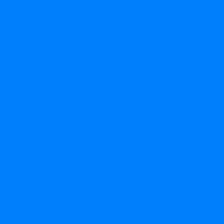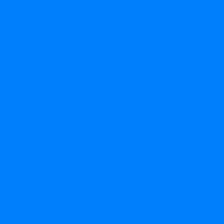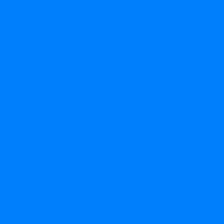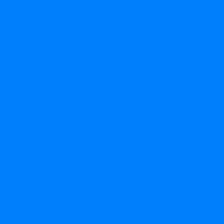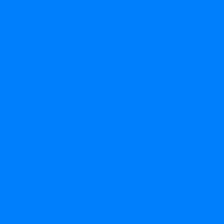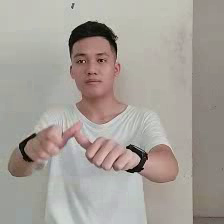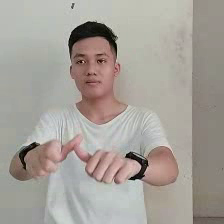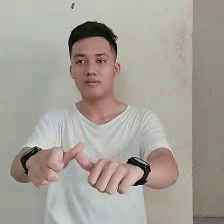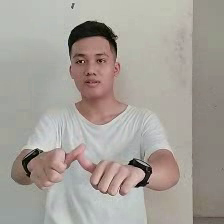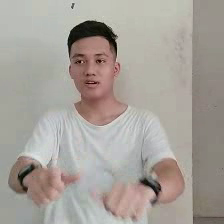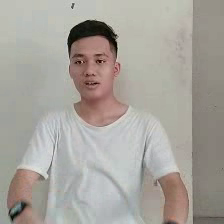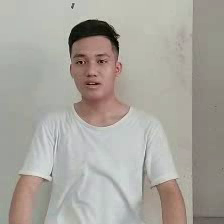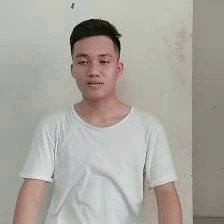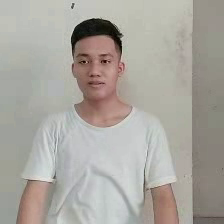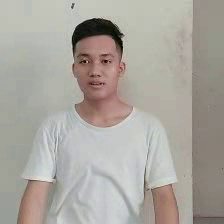Nhớ